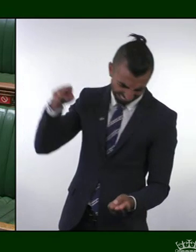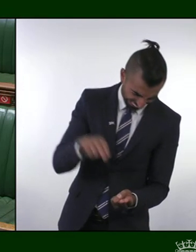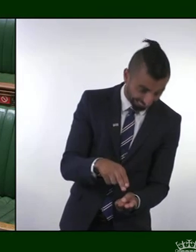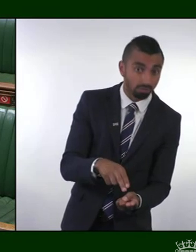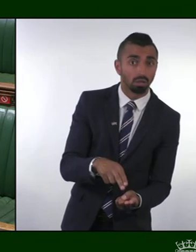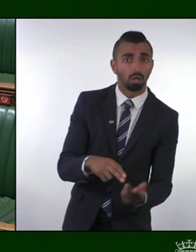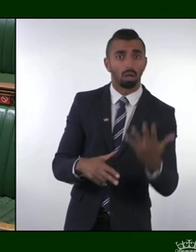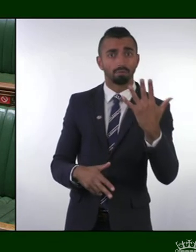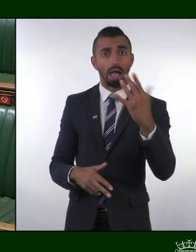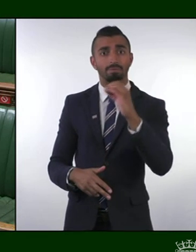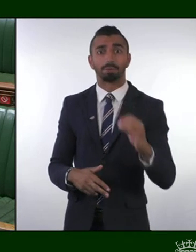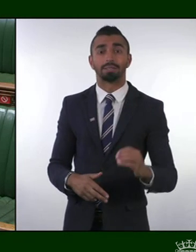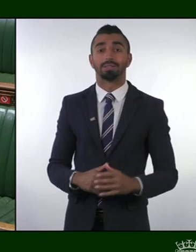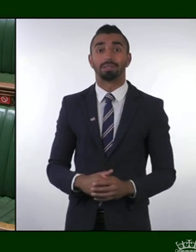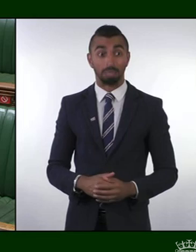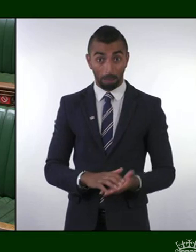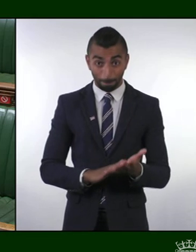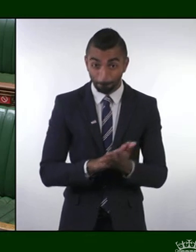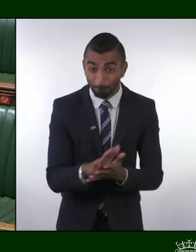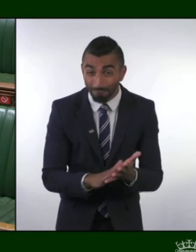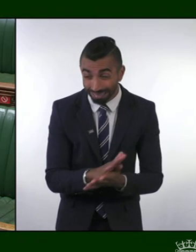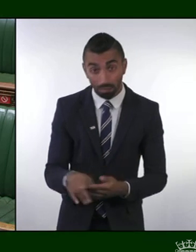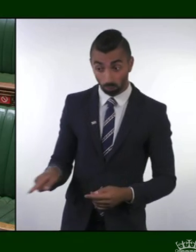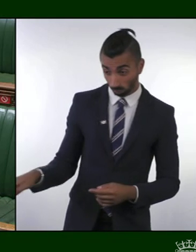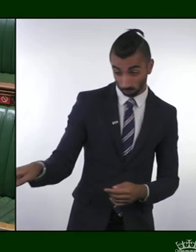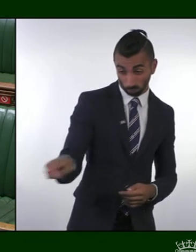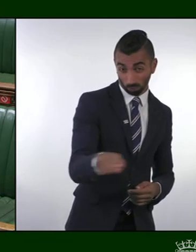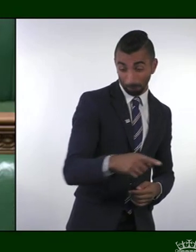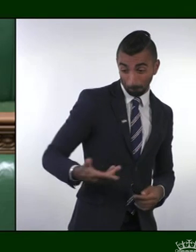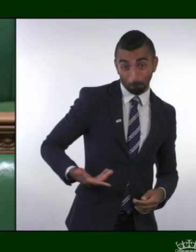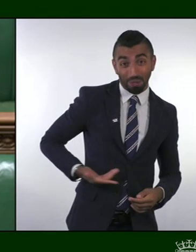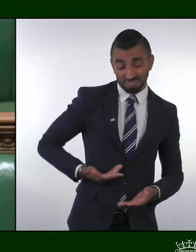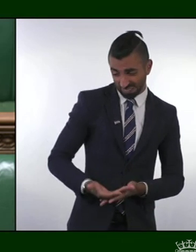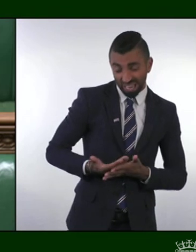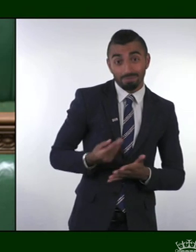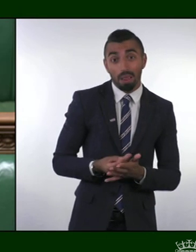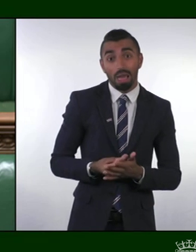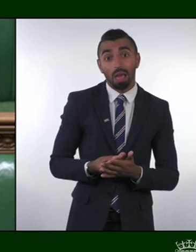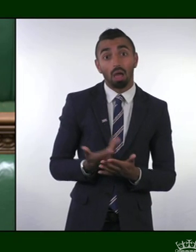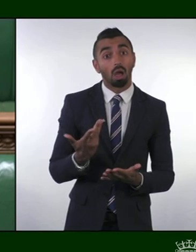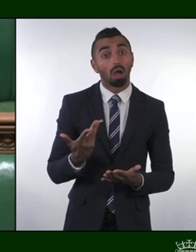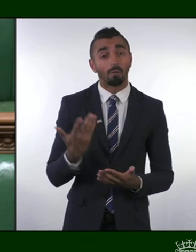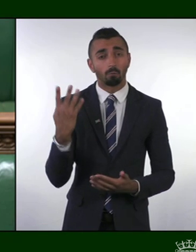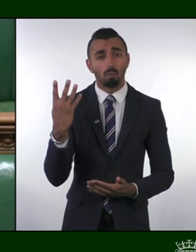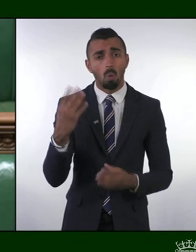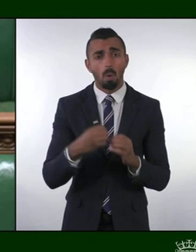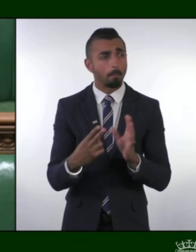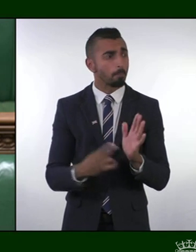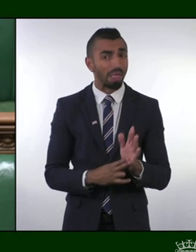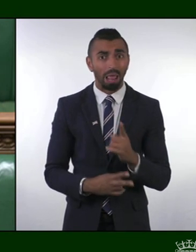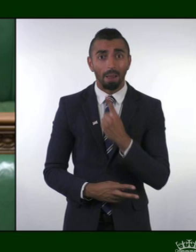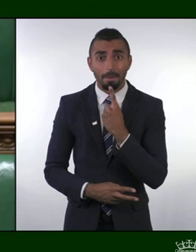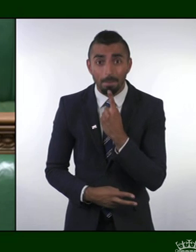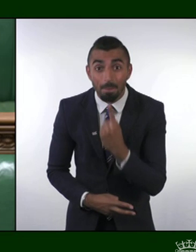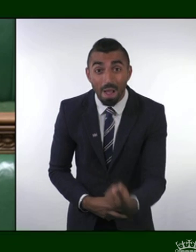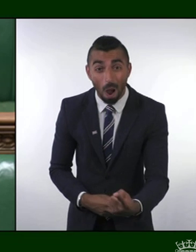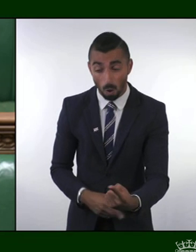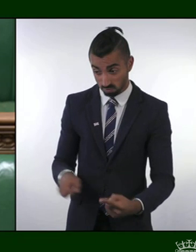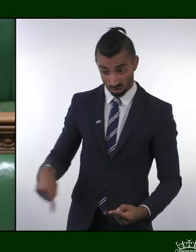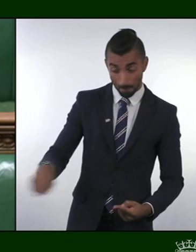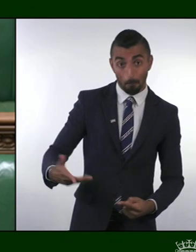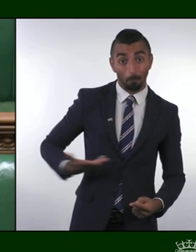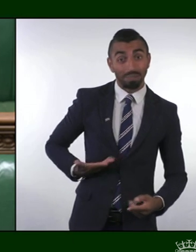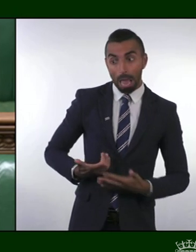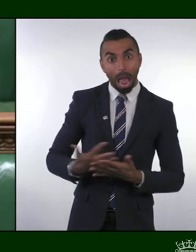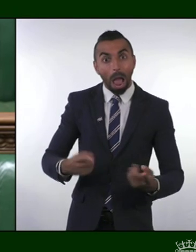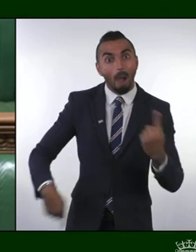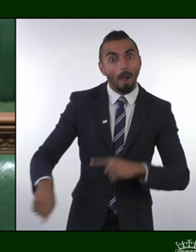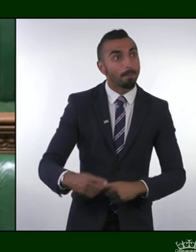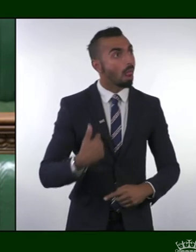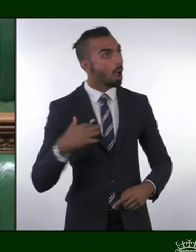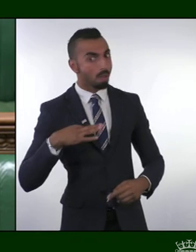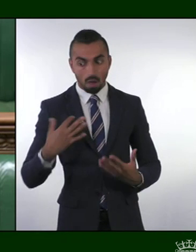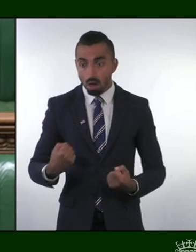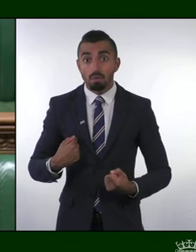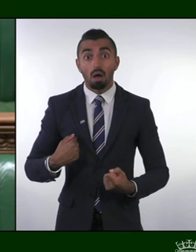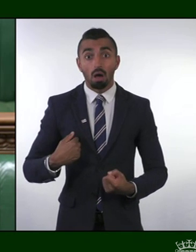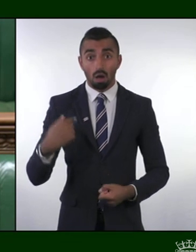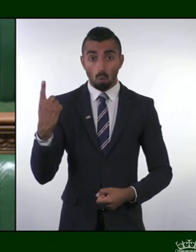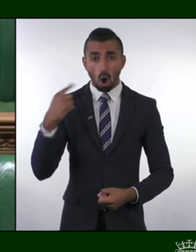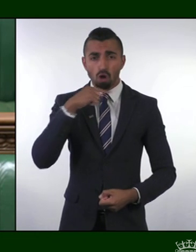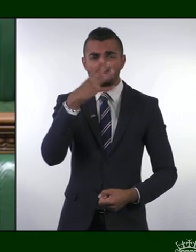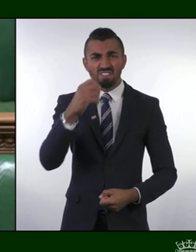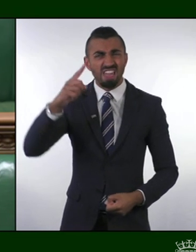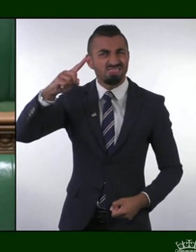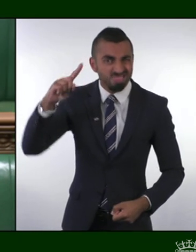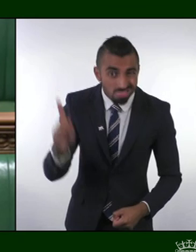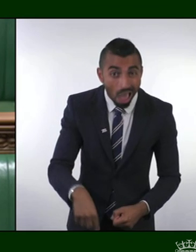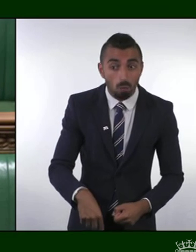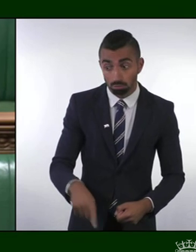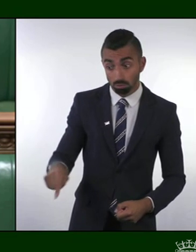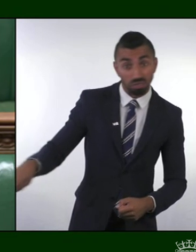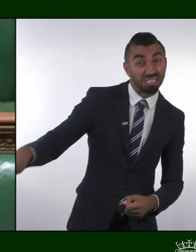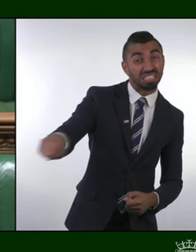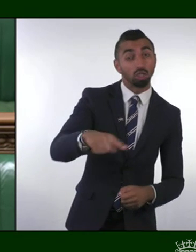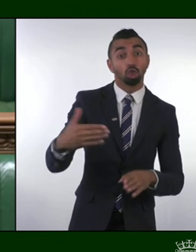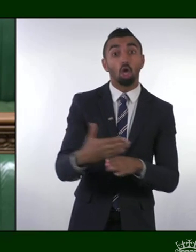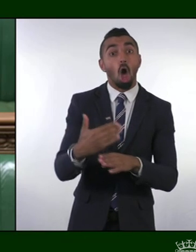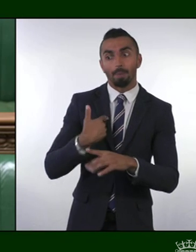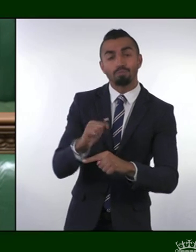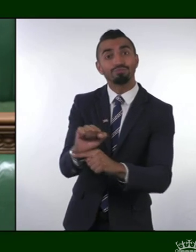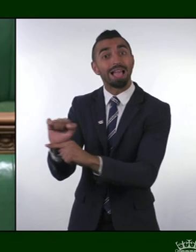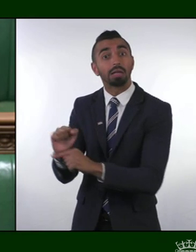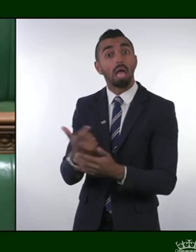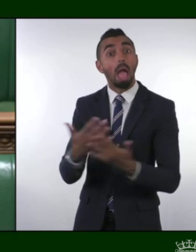This is a £4 billion catalyst for the hospitality and tourism sectors, benefiting over 150,000 businesses and consumers everywhere—all helping to protect 2.4 million jobs.